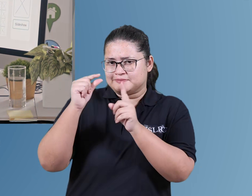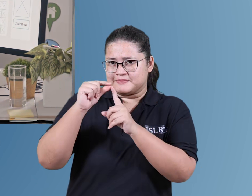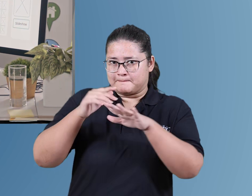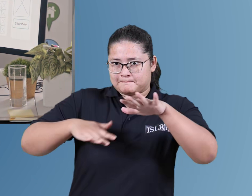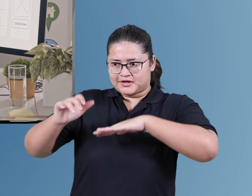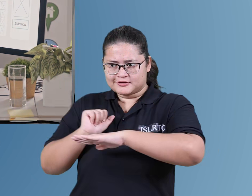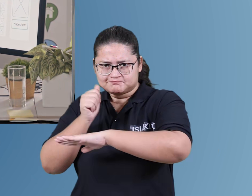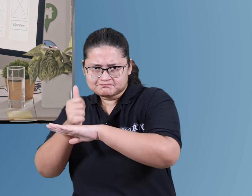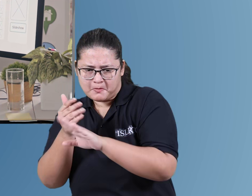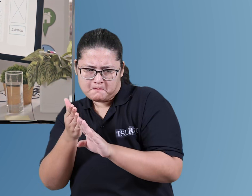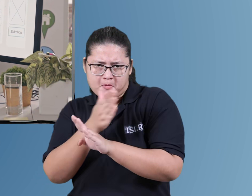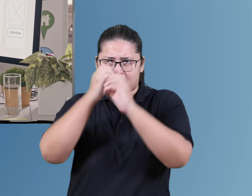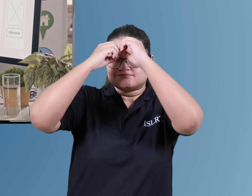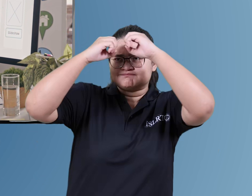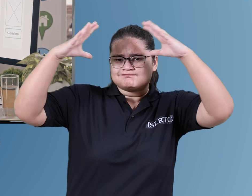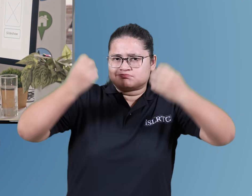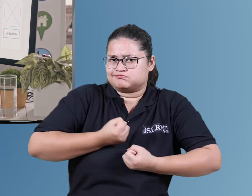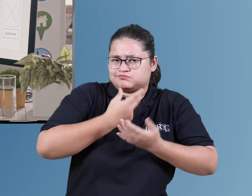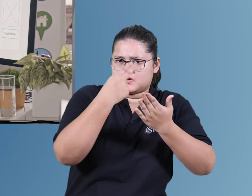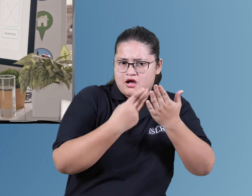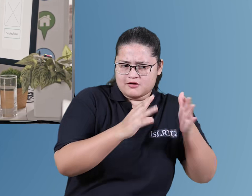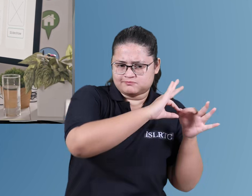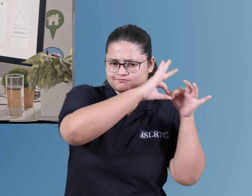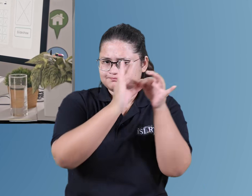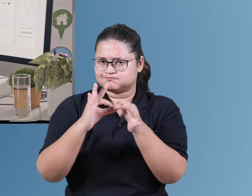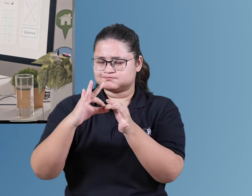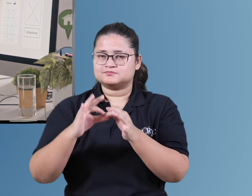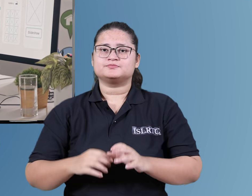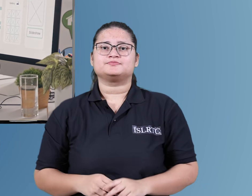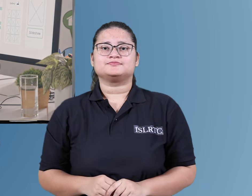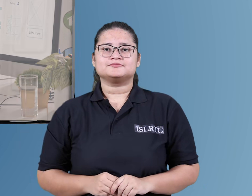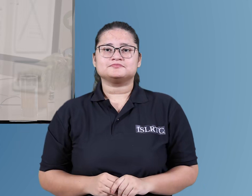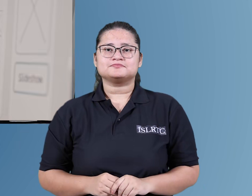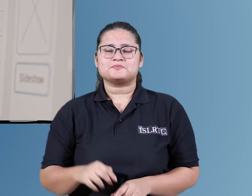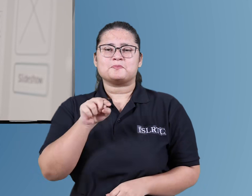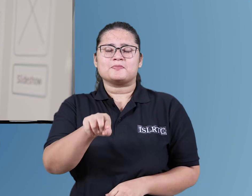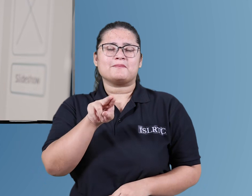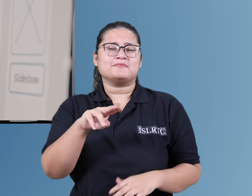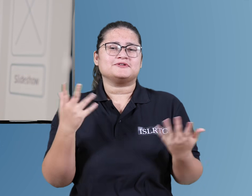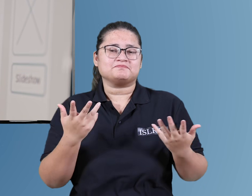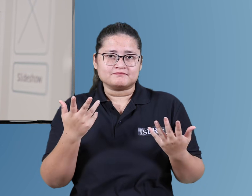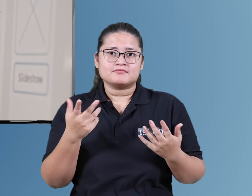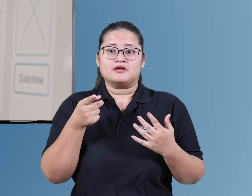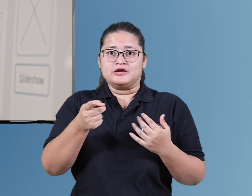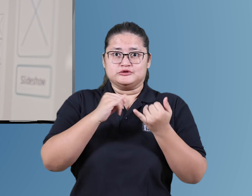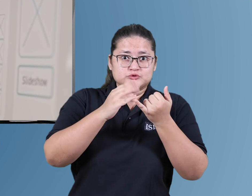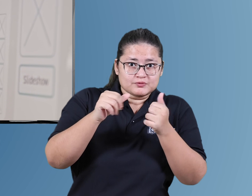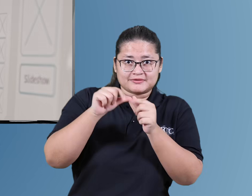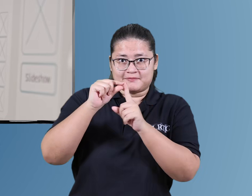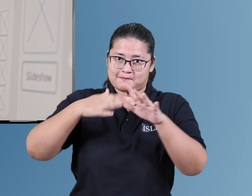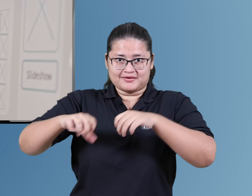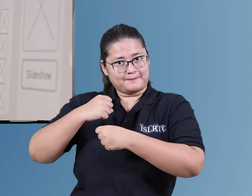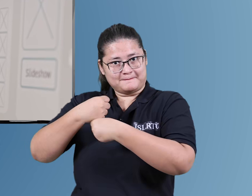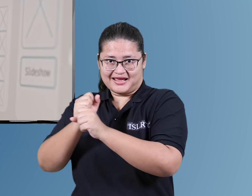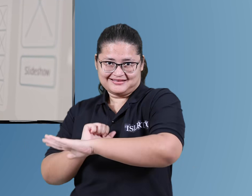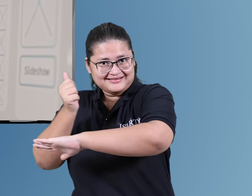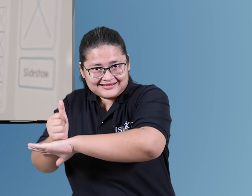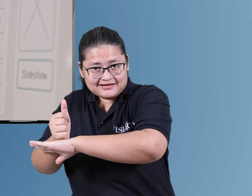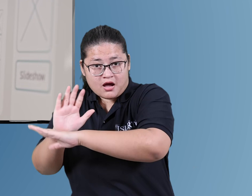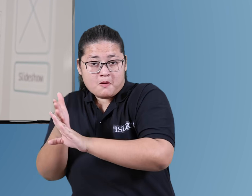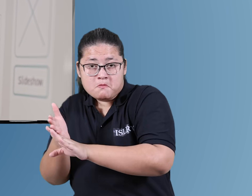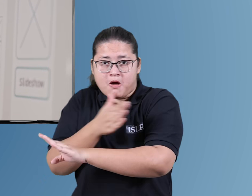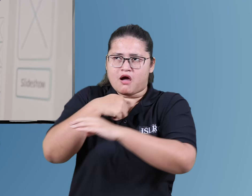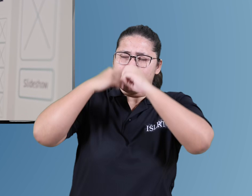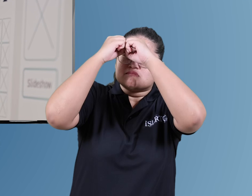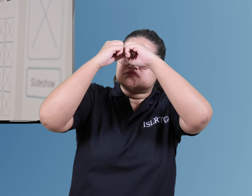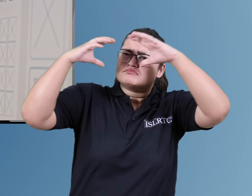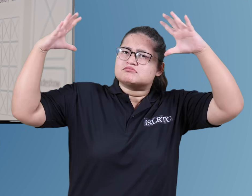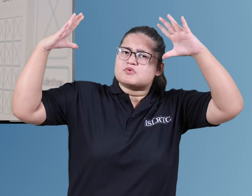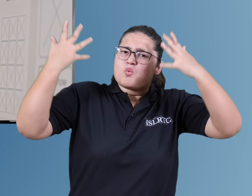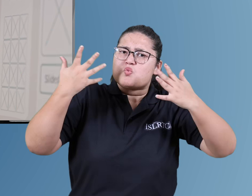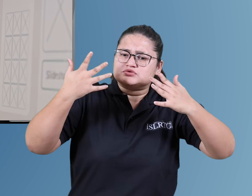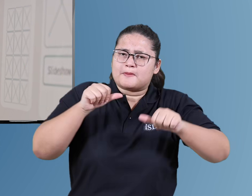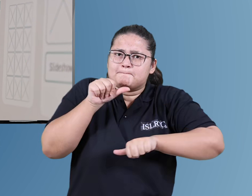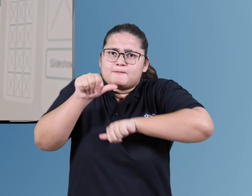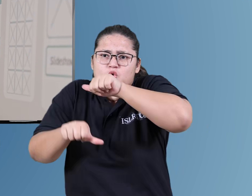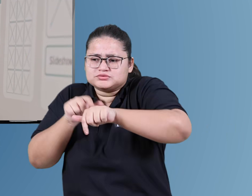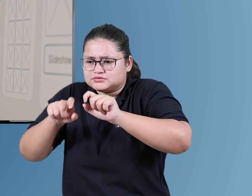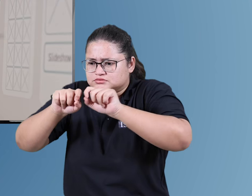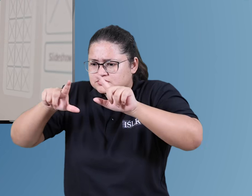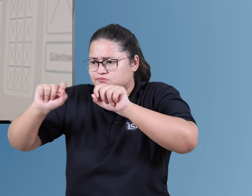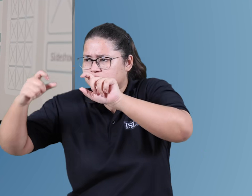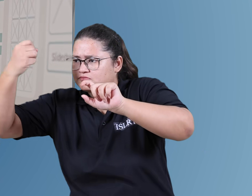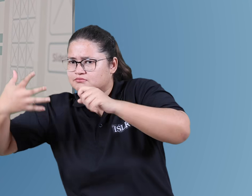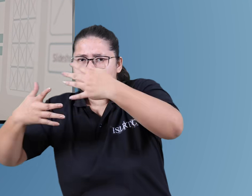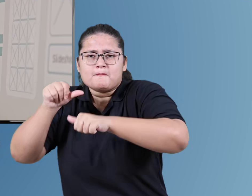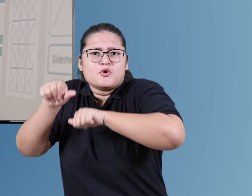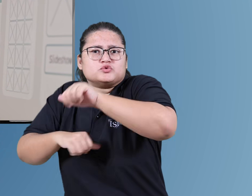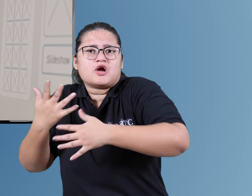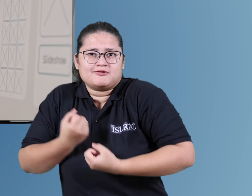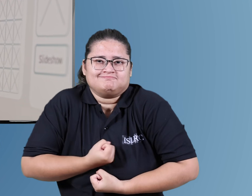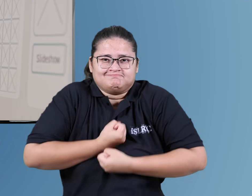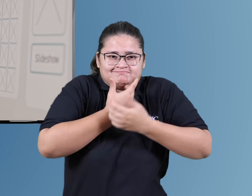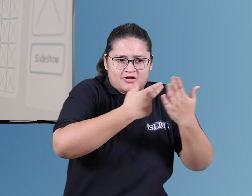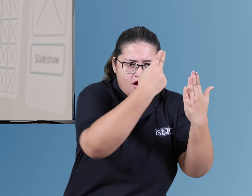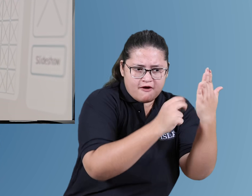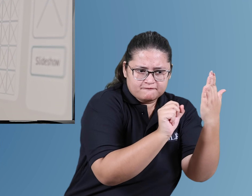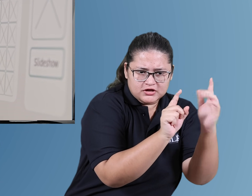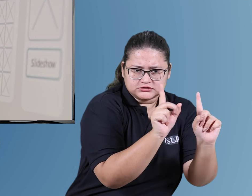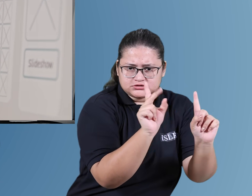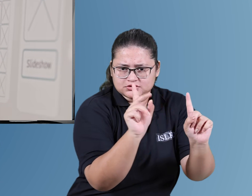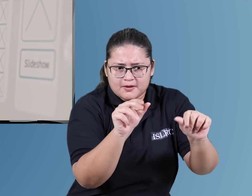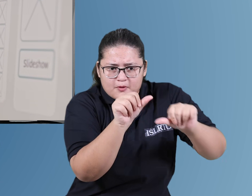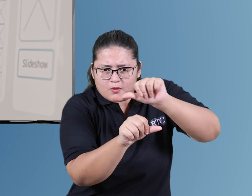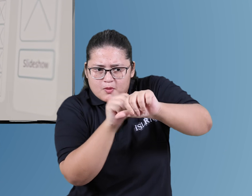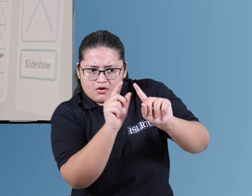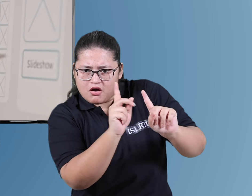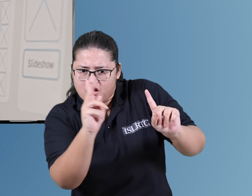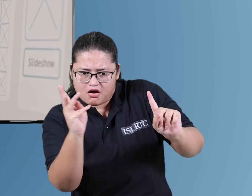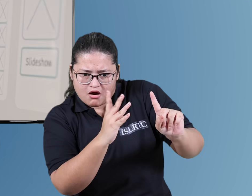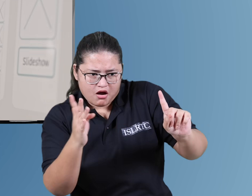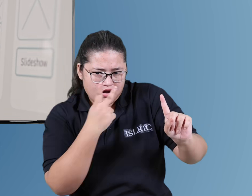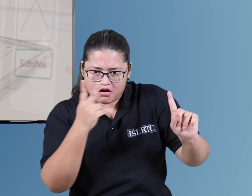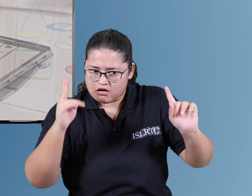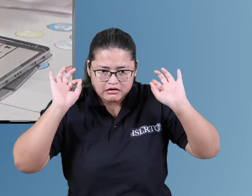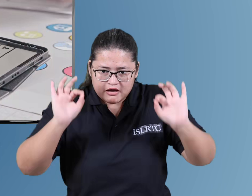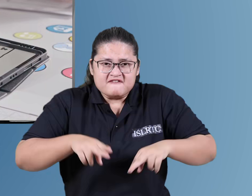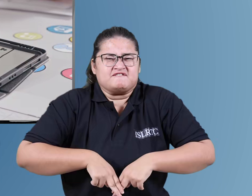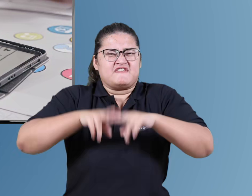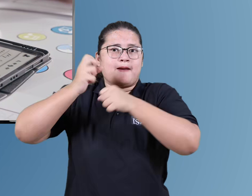Wireframe A basic visual guide used to suggest the structure of a website or app before the final design.